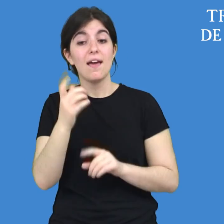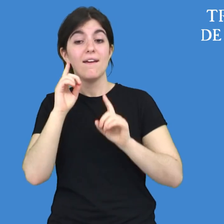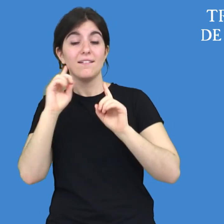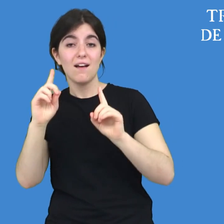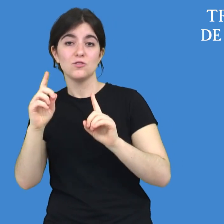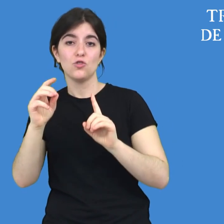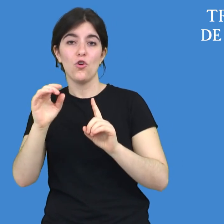caso